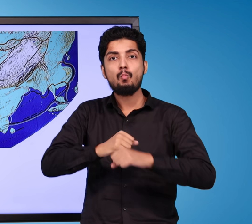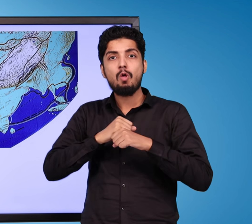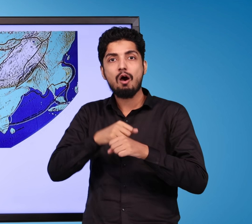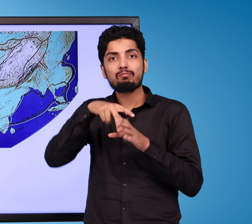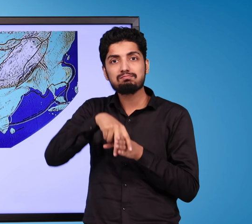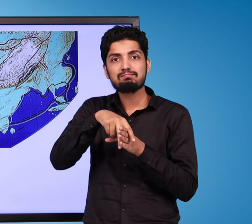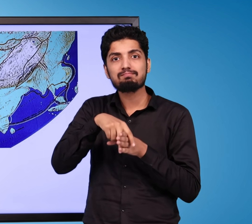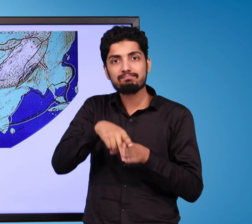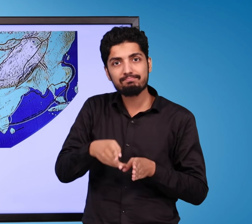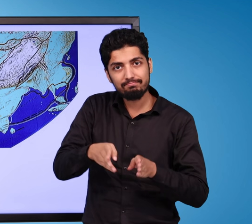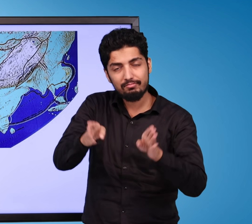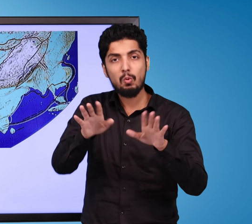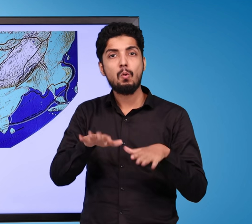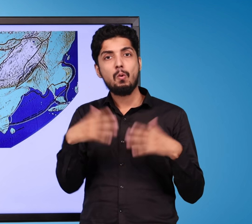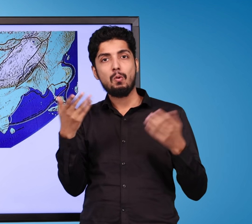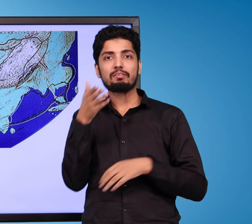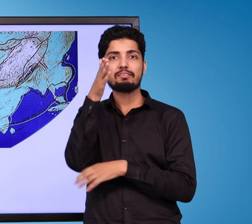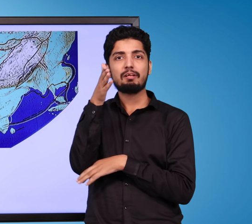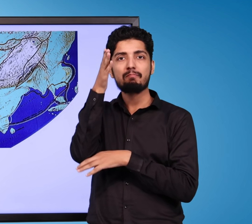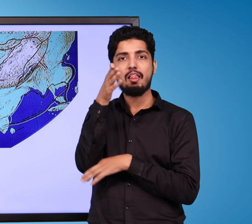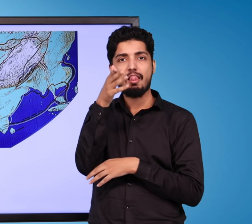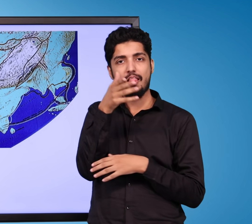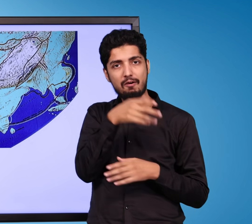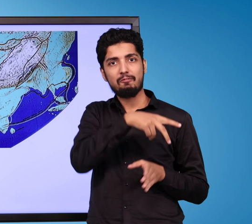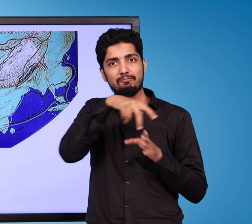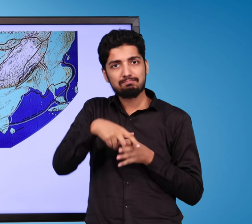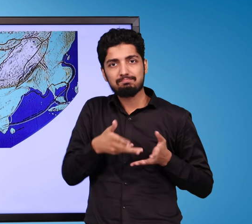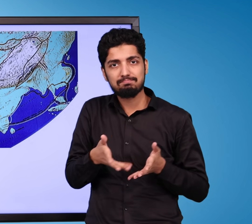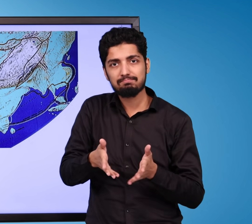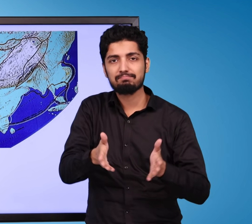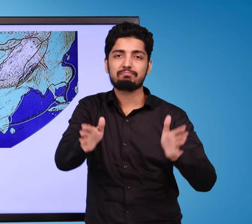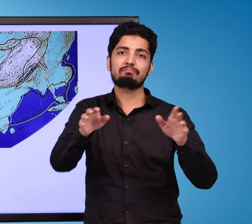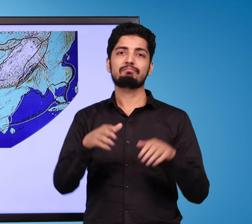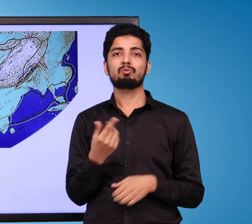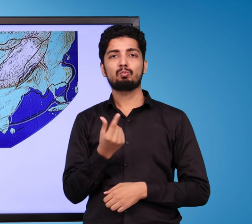horseback, and on camels.